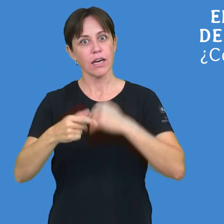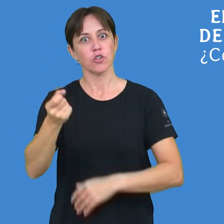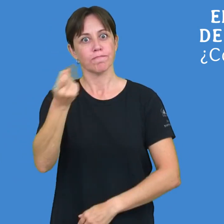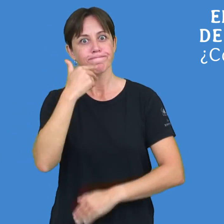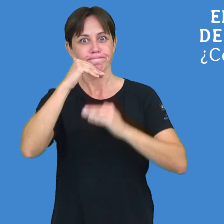droga